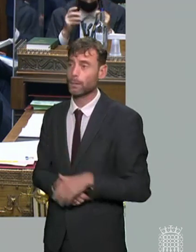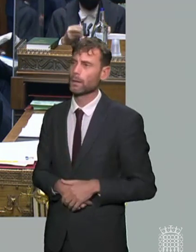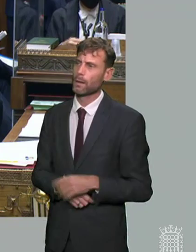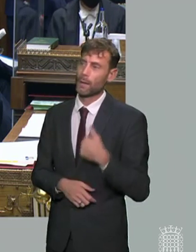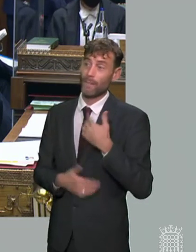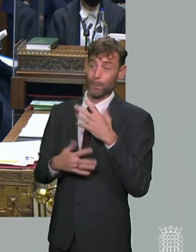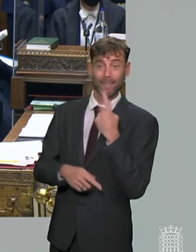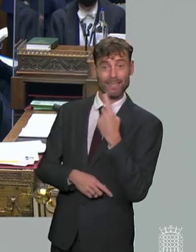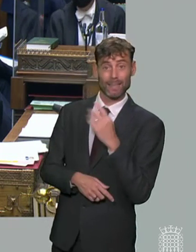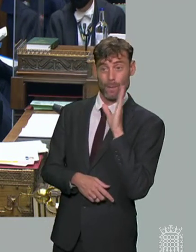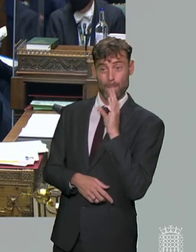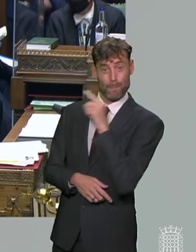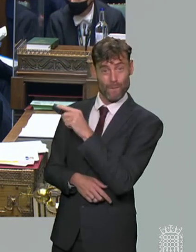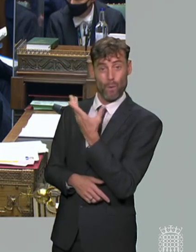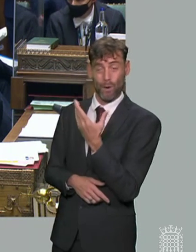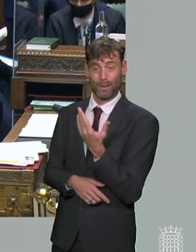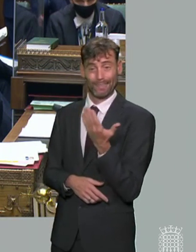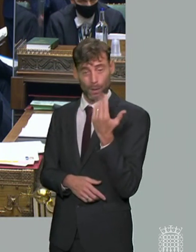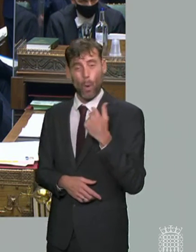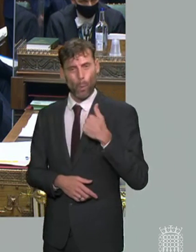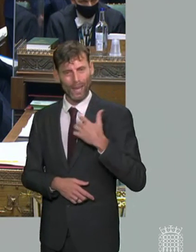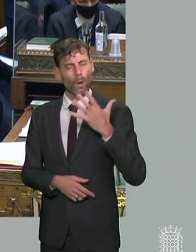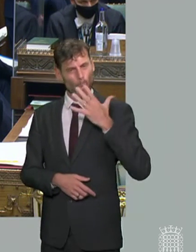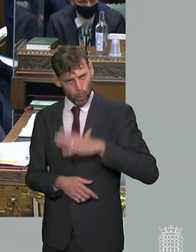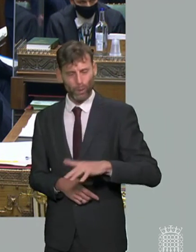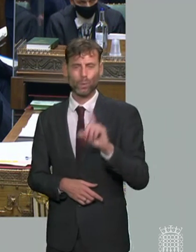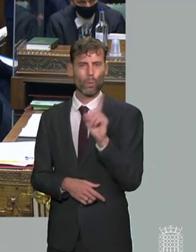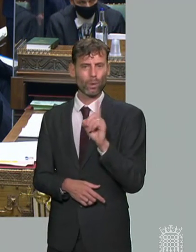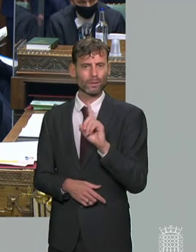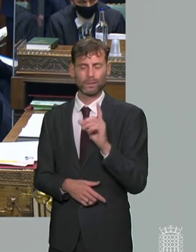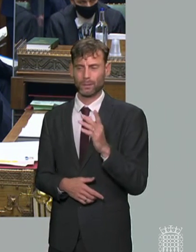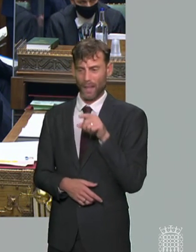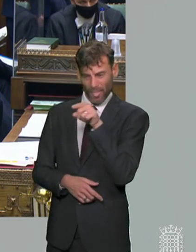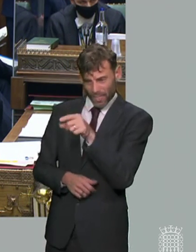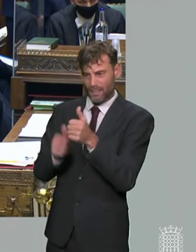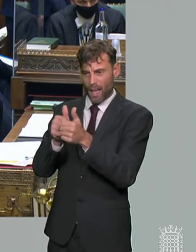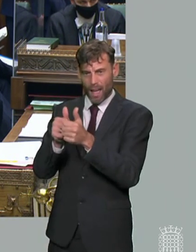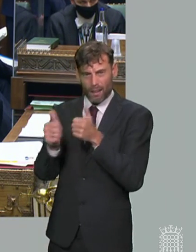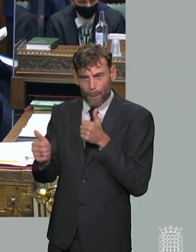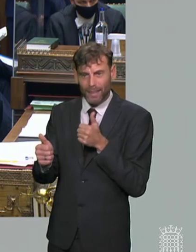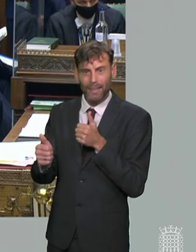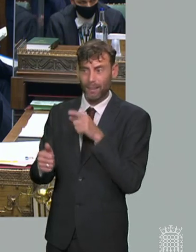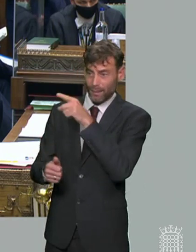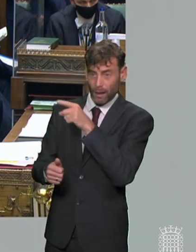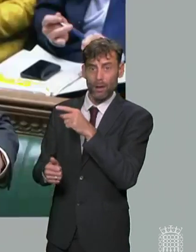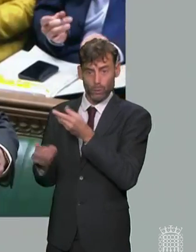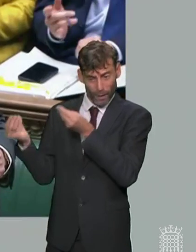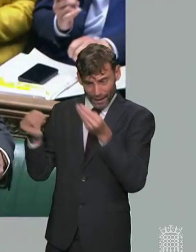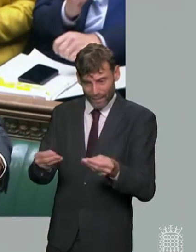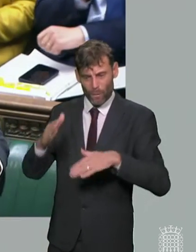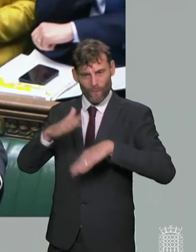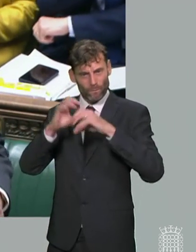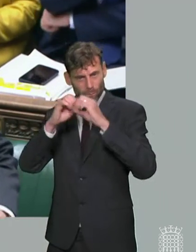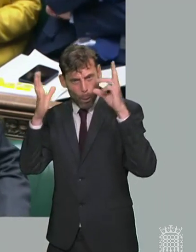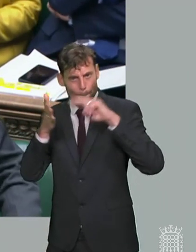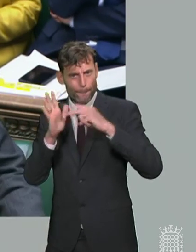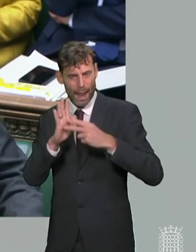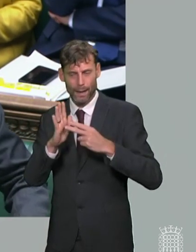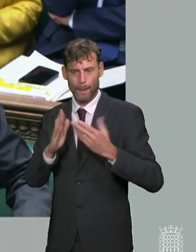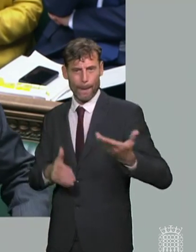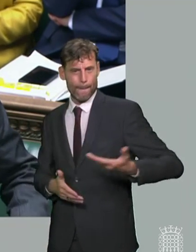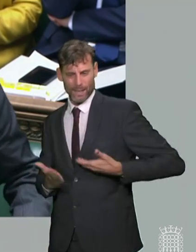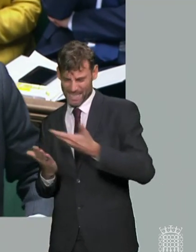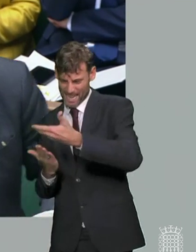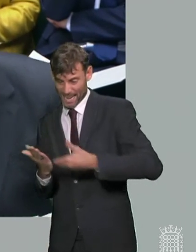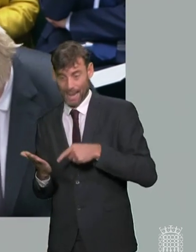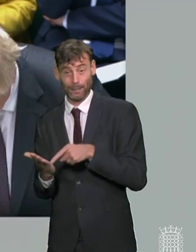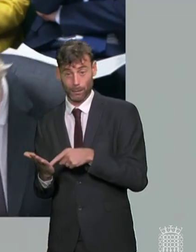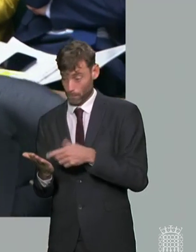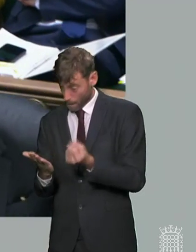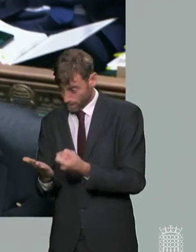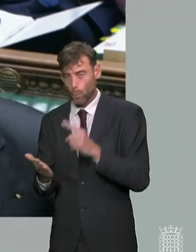As I said to him the other day, we want to see that company coming forward with a fully worked out plan—a fully worked out business case—that we can all get behind.